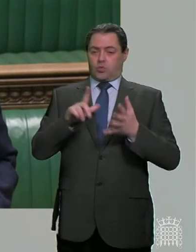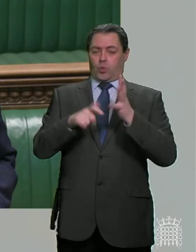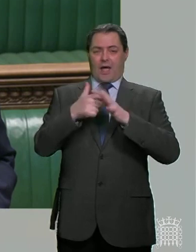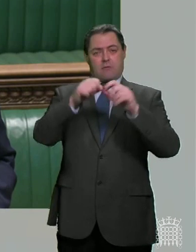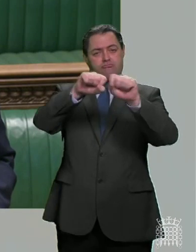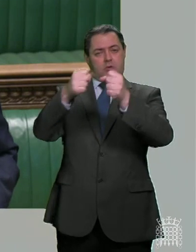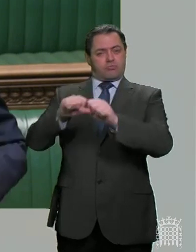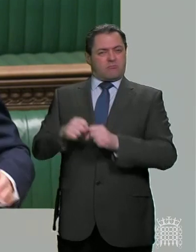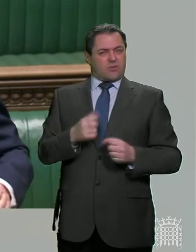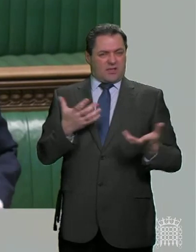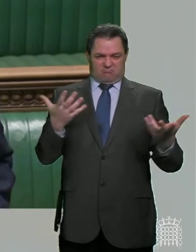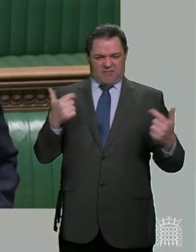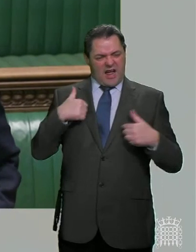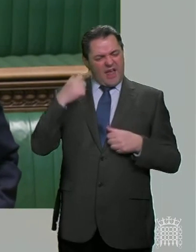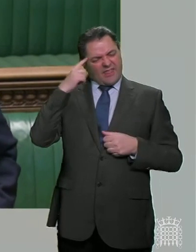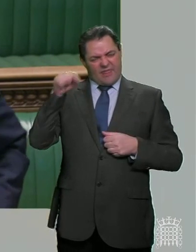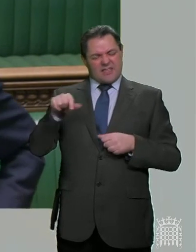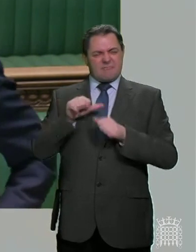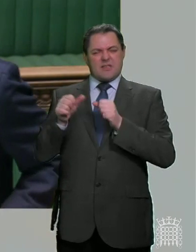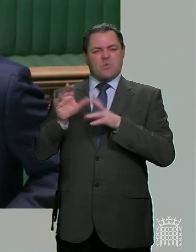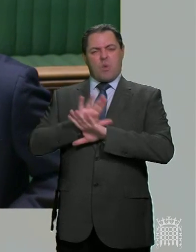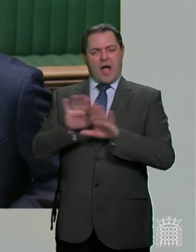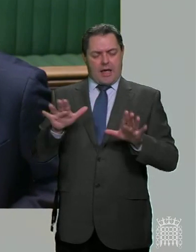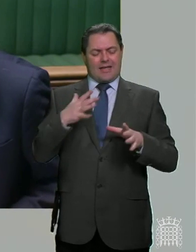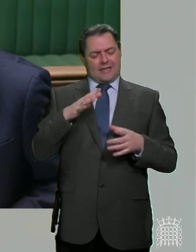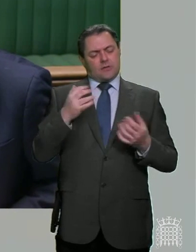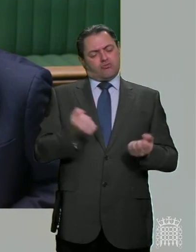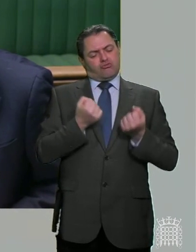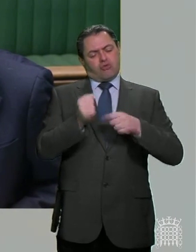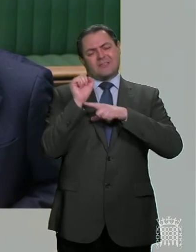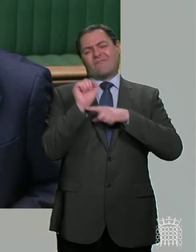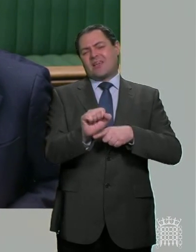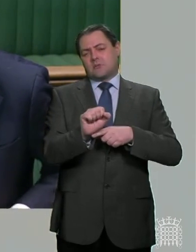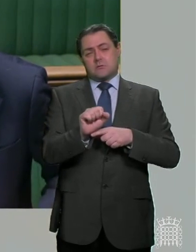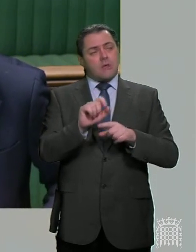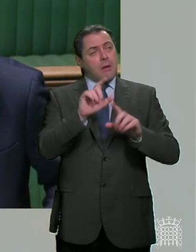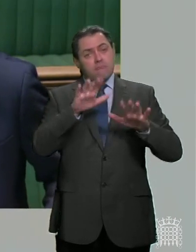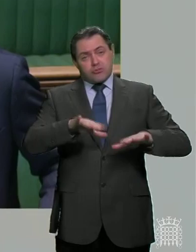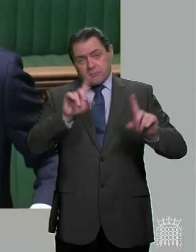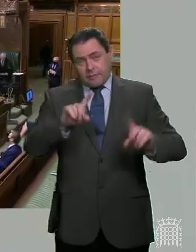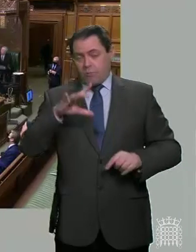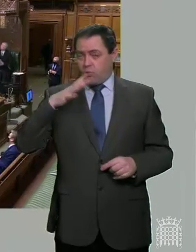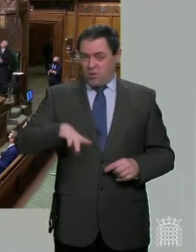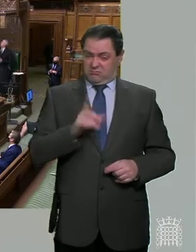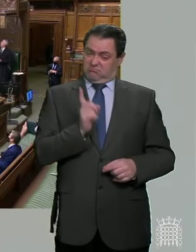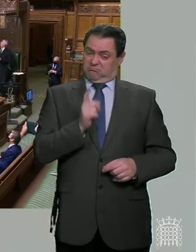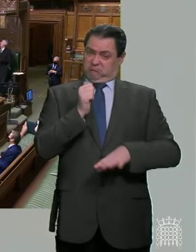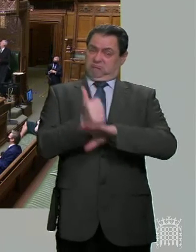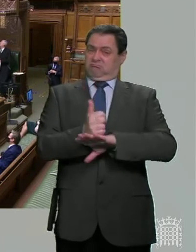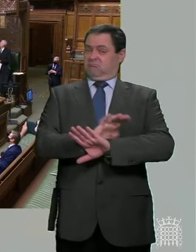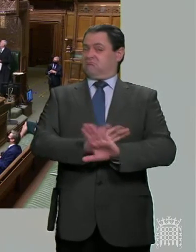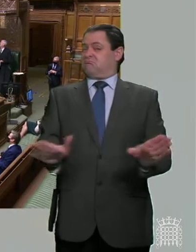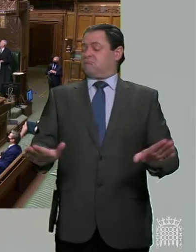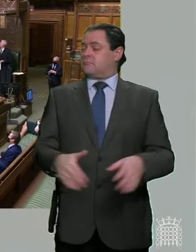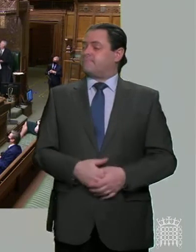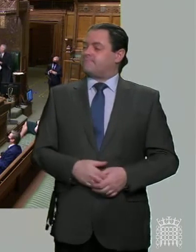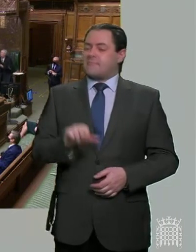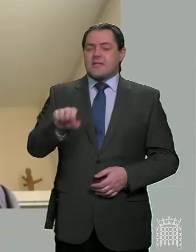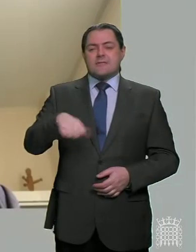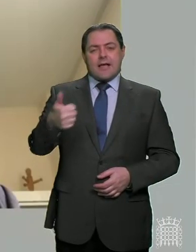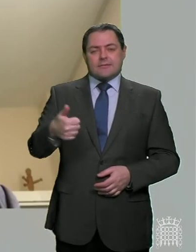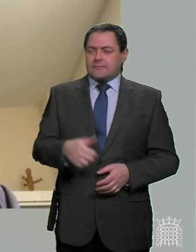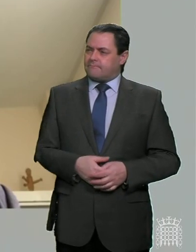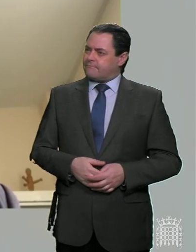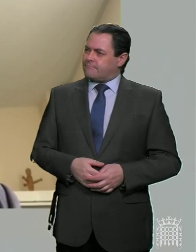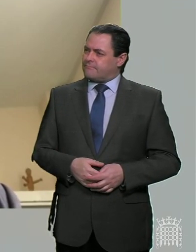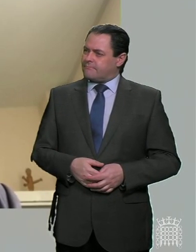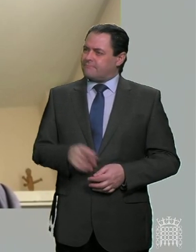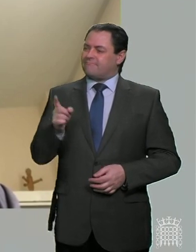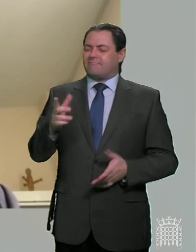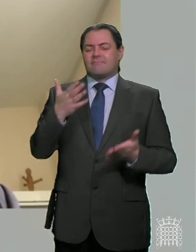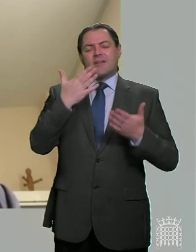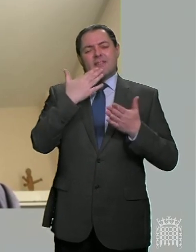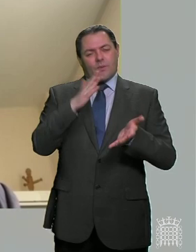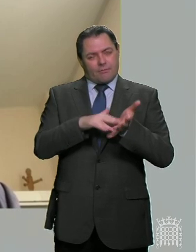I do not think that is the right way forward. I think we need strong defences. That is what the people of this country voted for and that is what we are going to deliver.